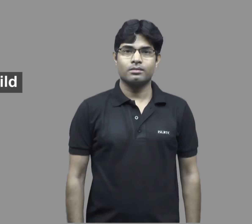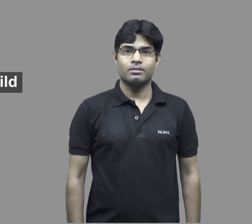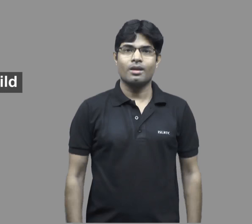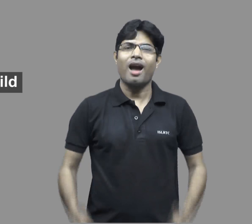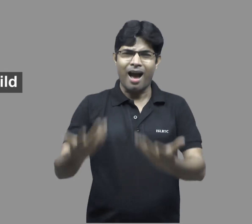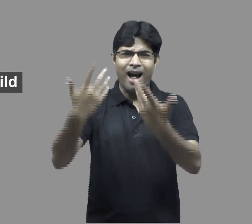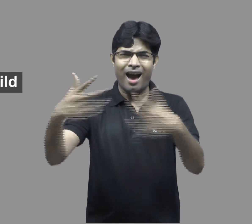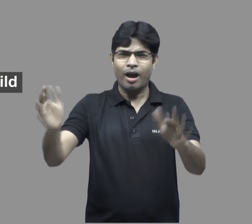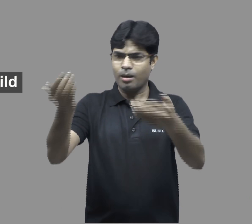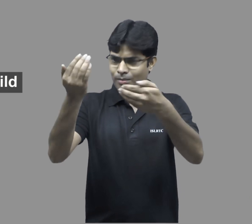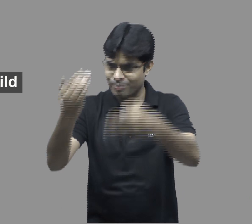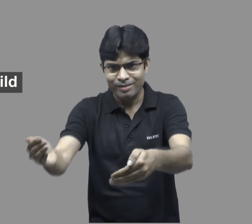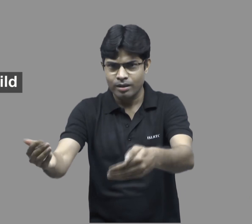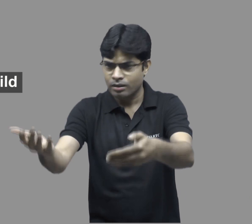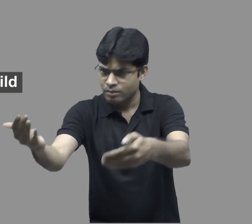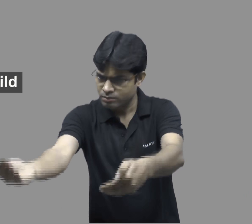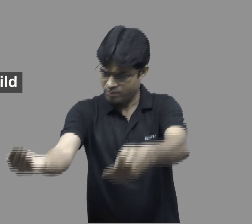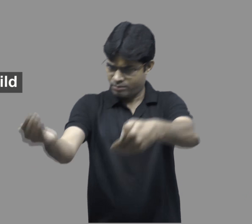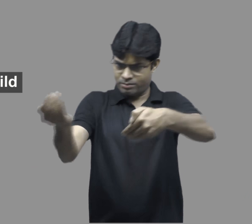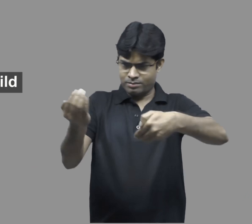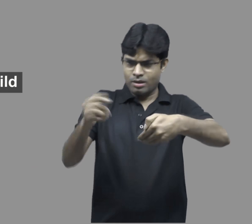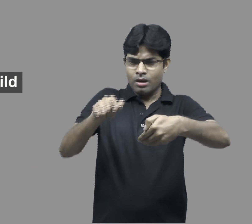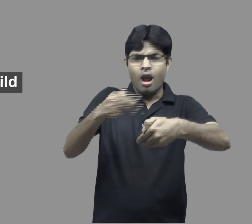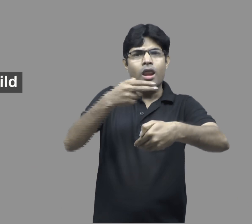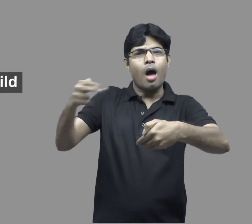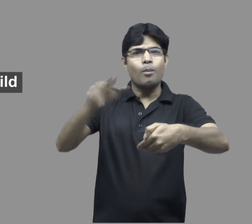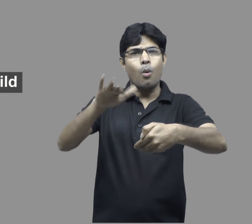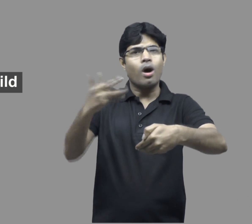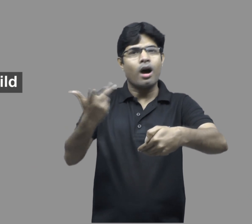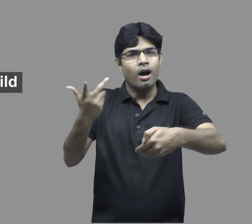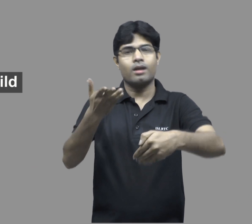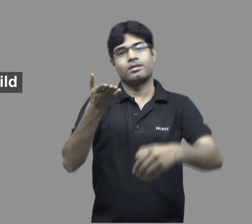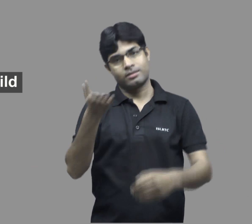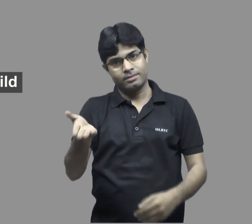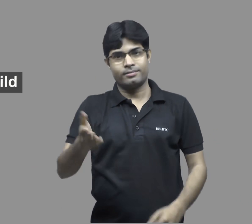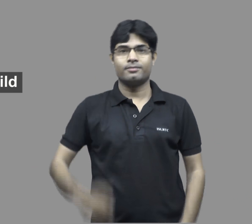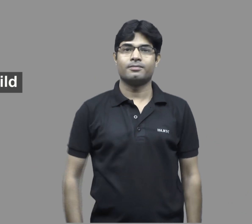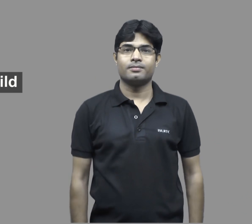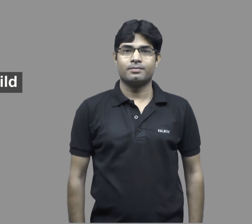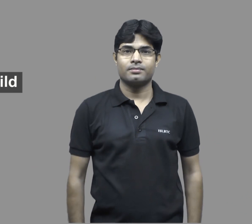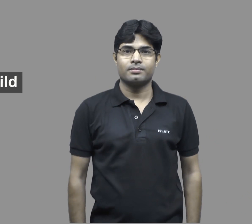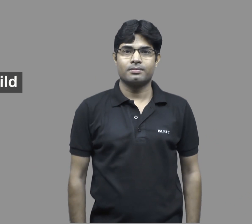Adoptive Child